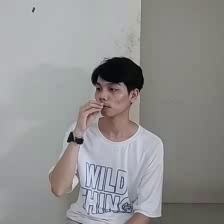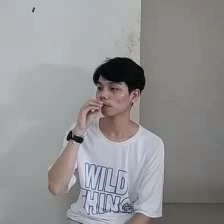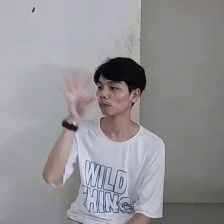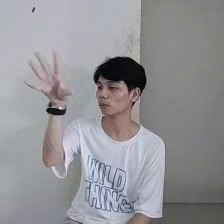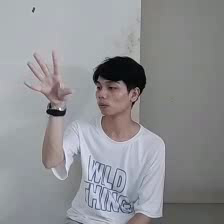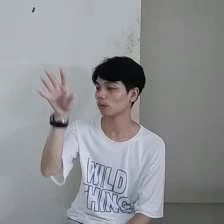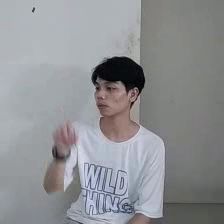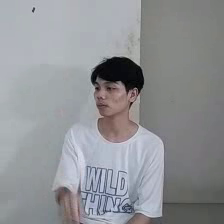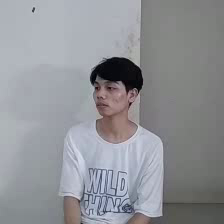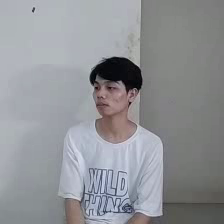Khai báo